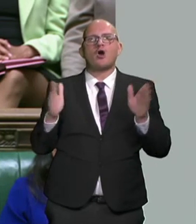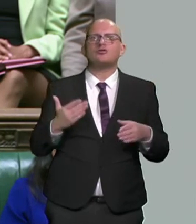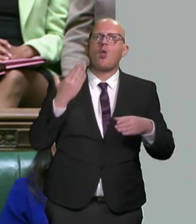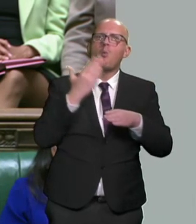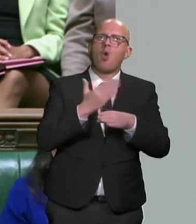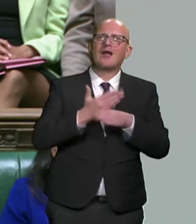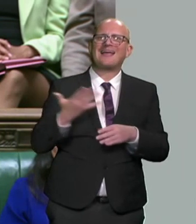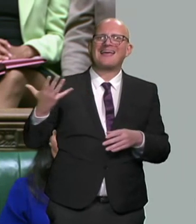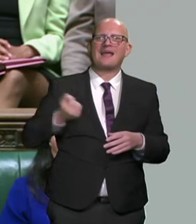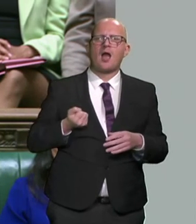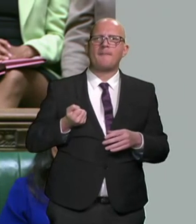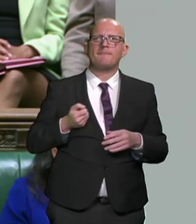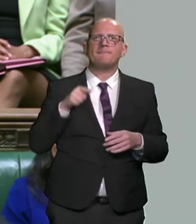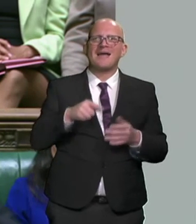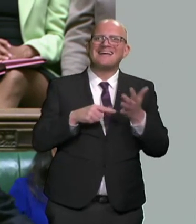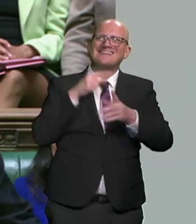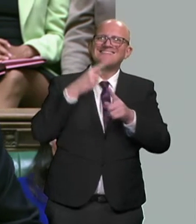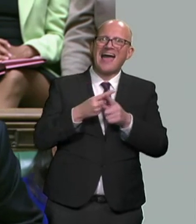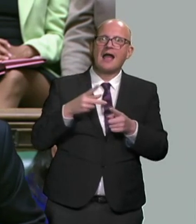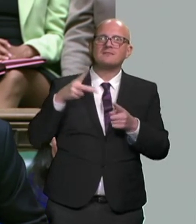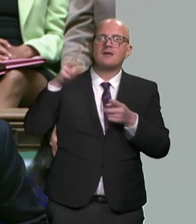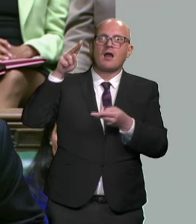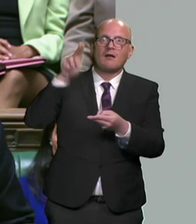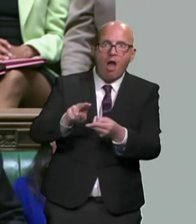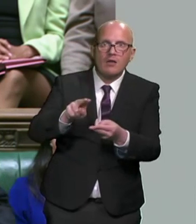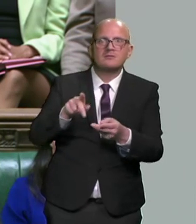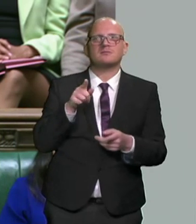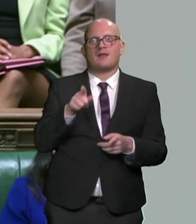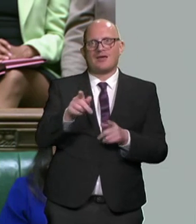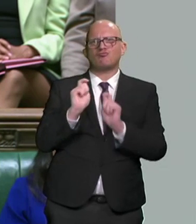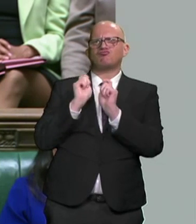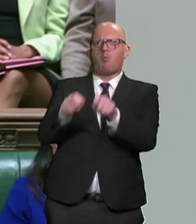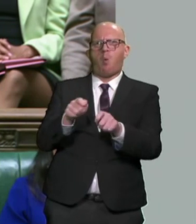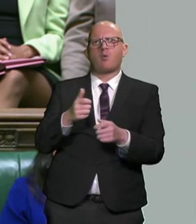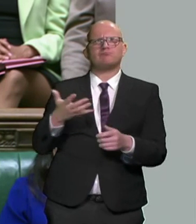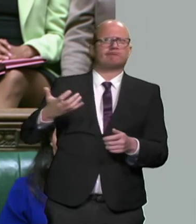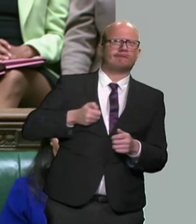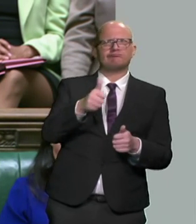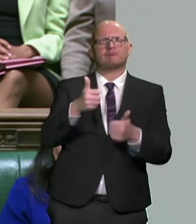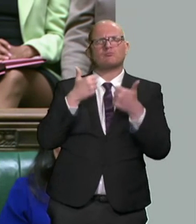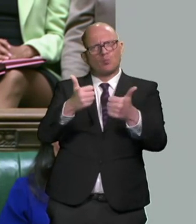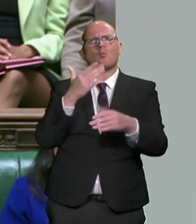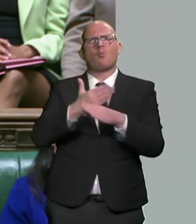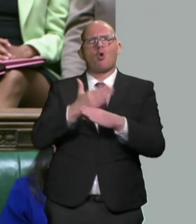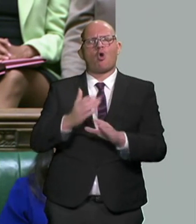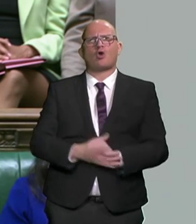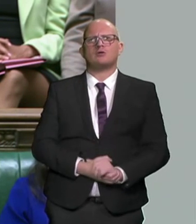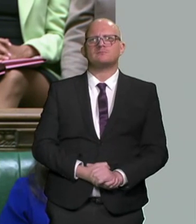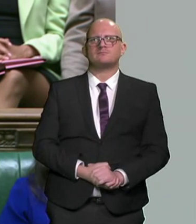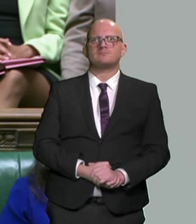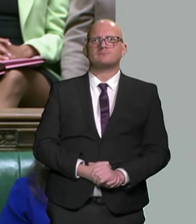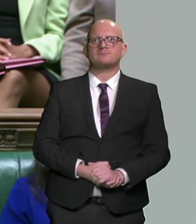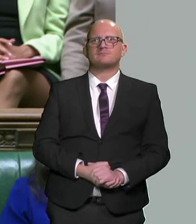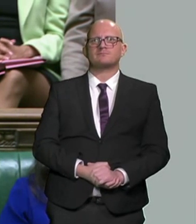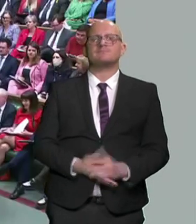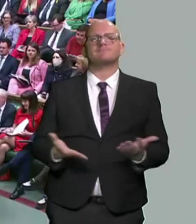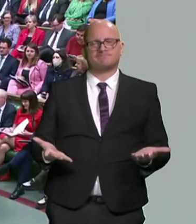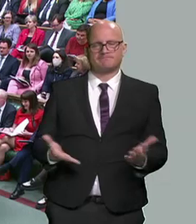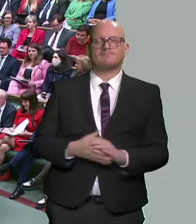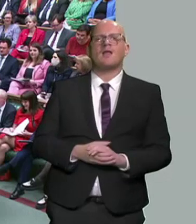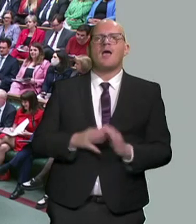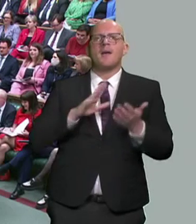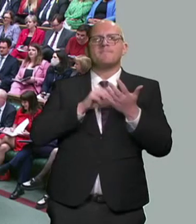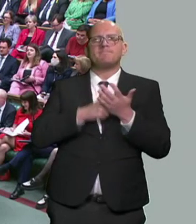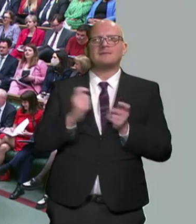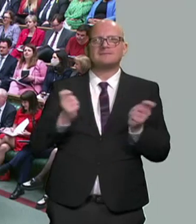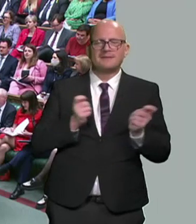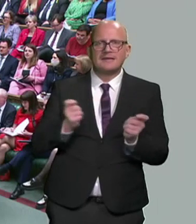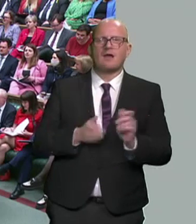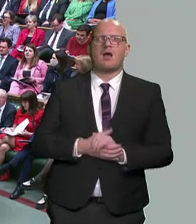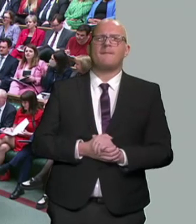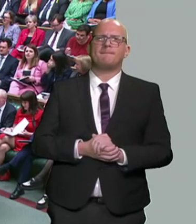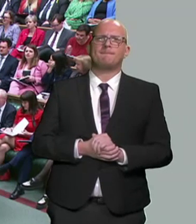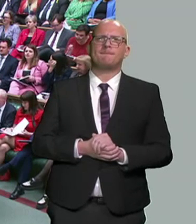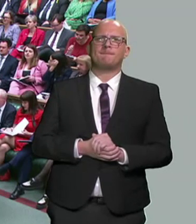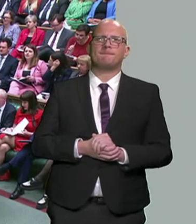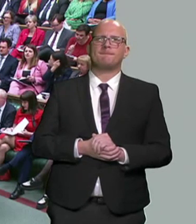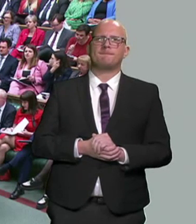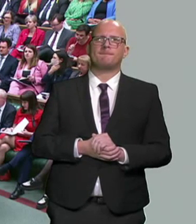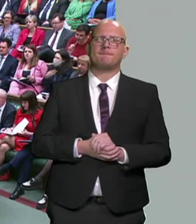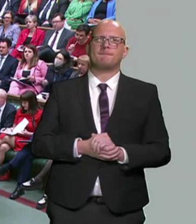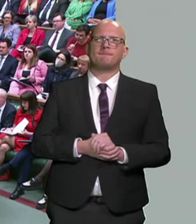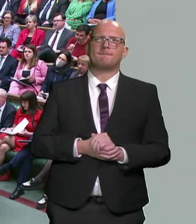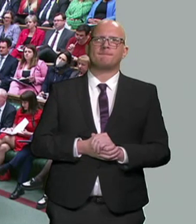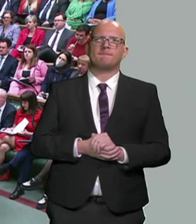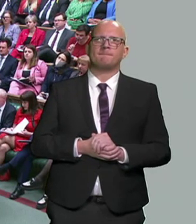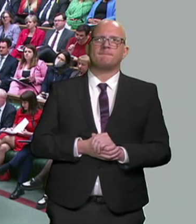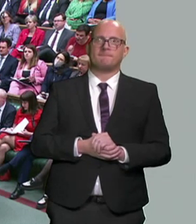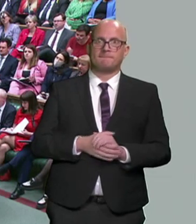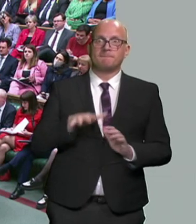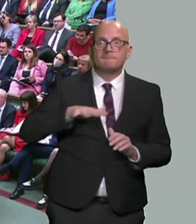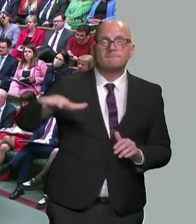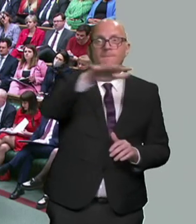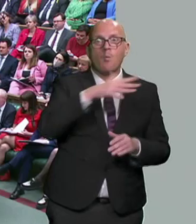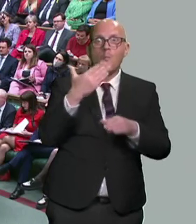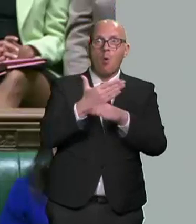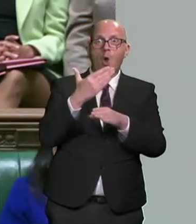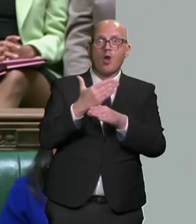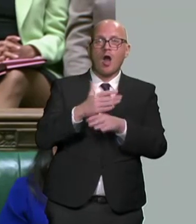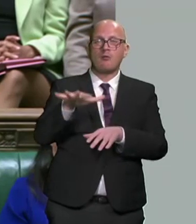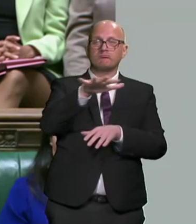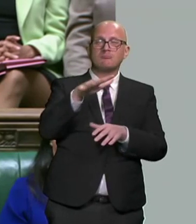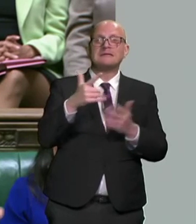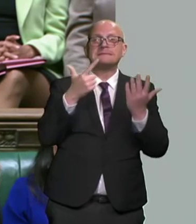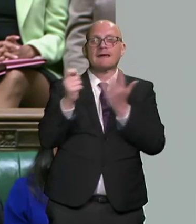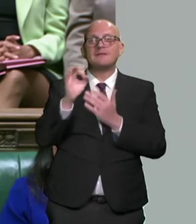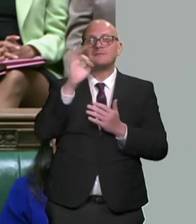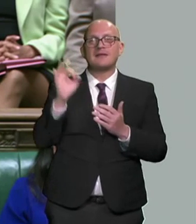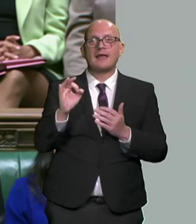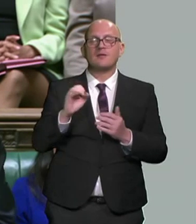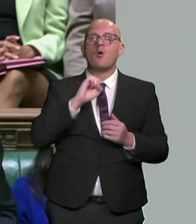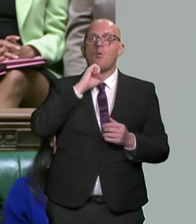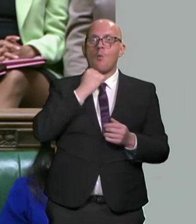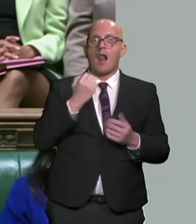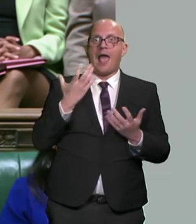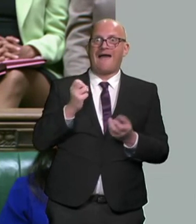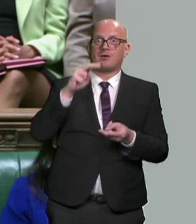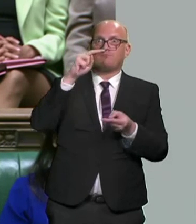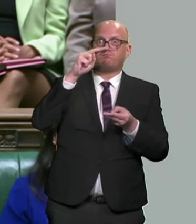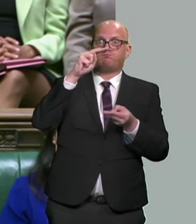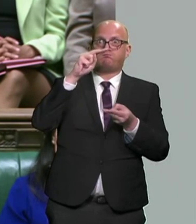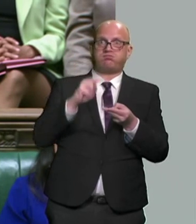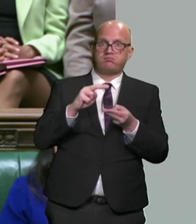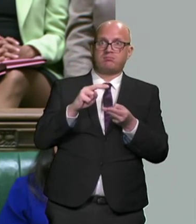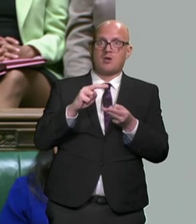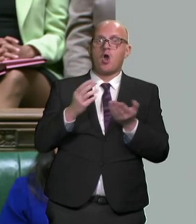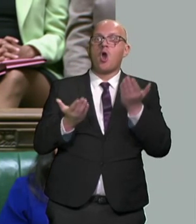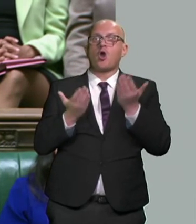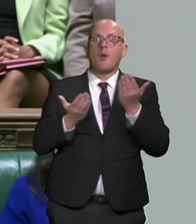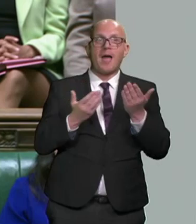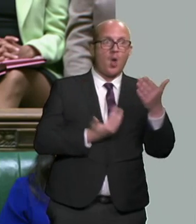It is a tax cut that rewards work, and around 70% of all workers will have their taxes cut by more than the amount they will pay through the new